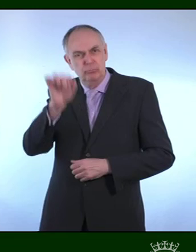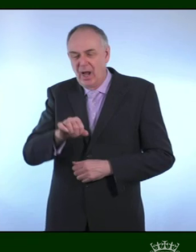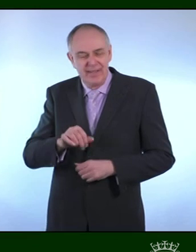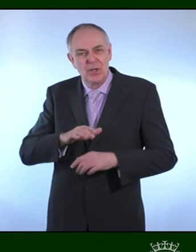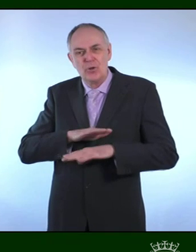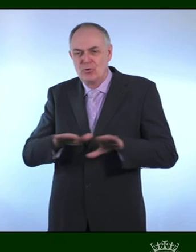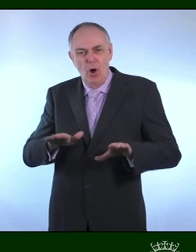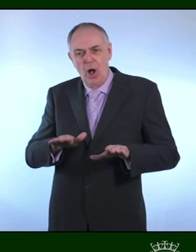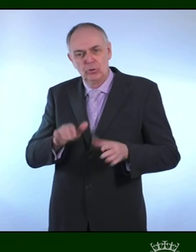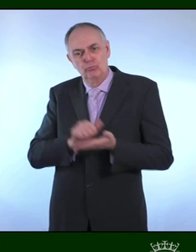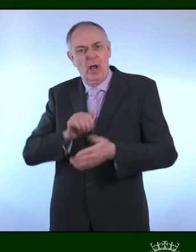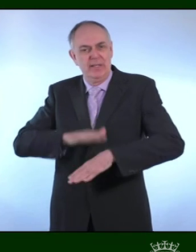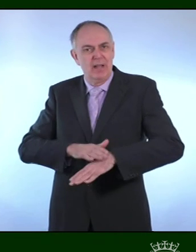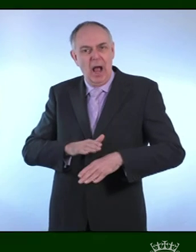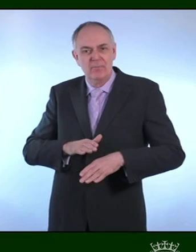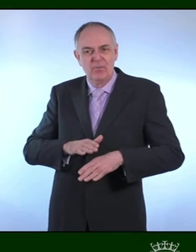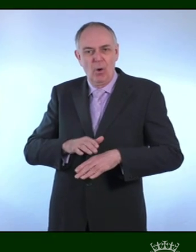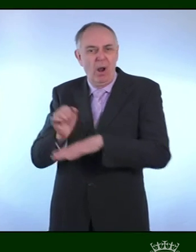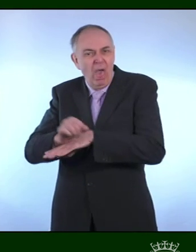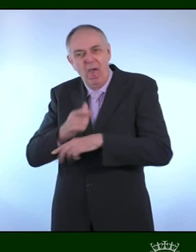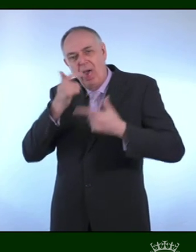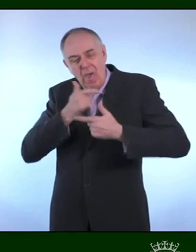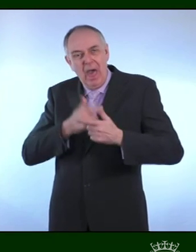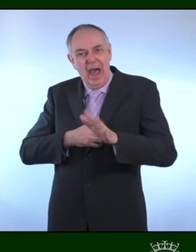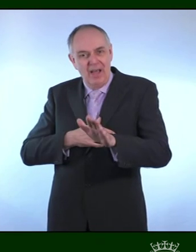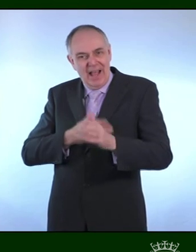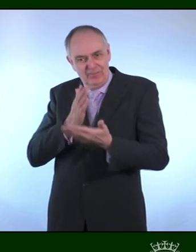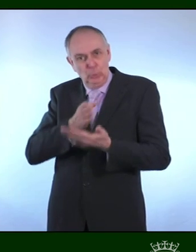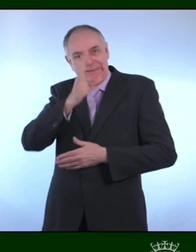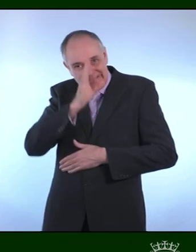The right honourable Gentleman is absolutely right: this is not a time for levity; it is time for serious action and a serious response to the crisis.